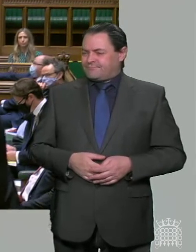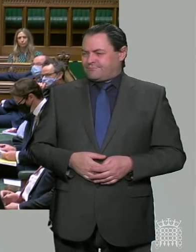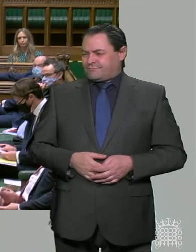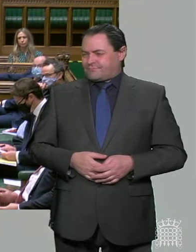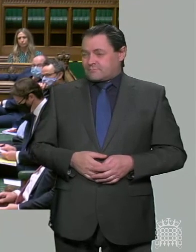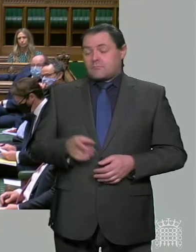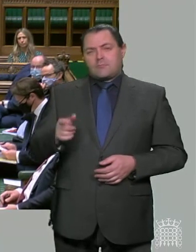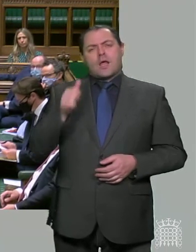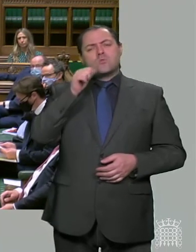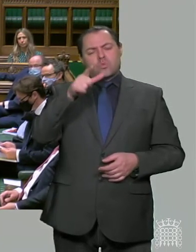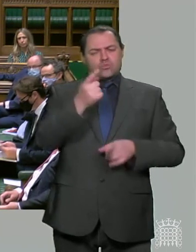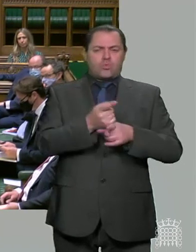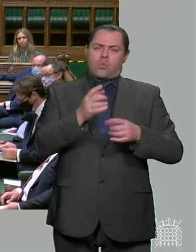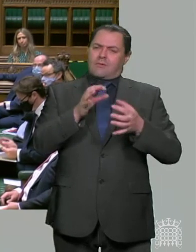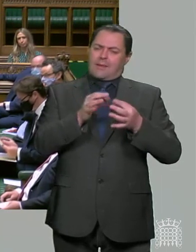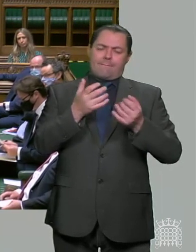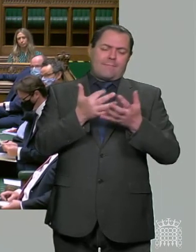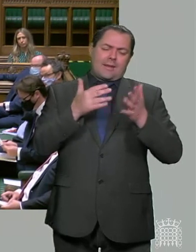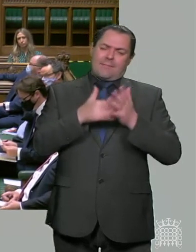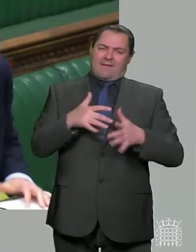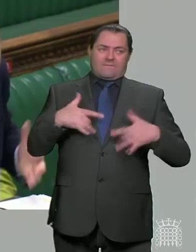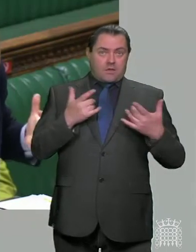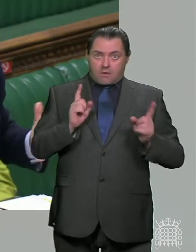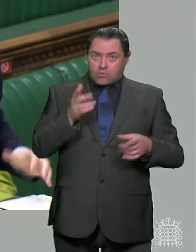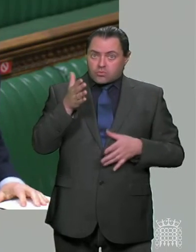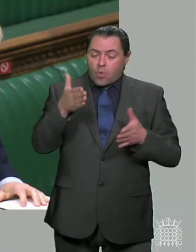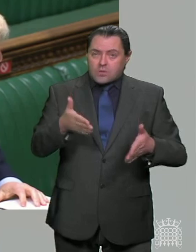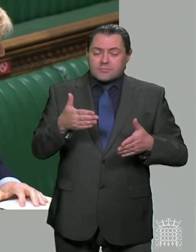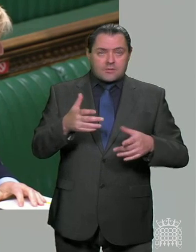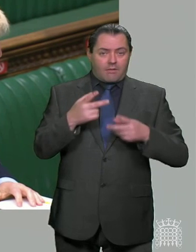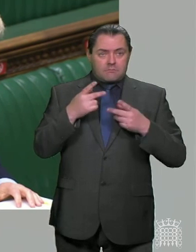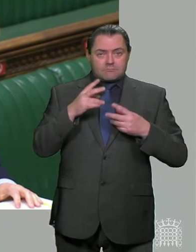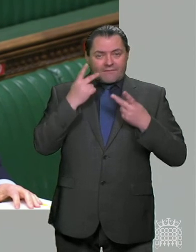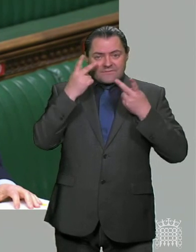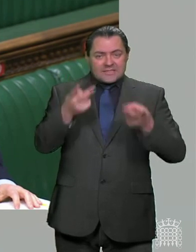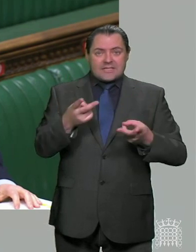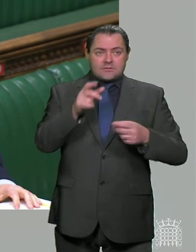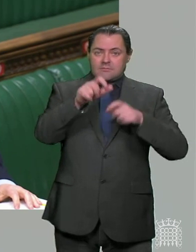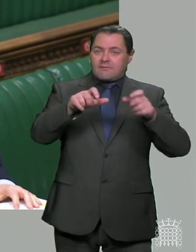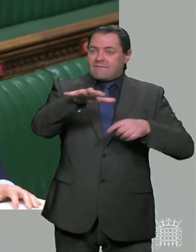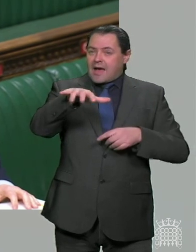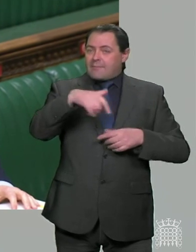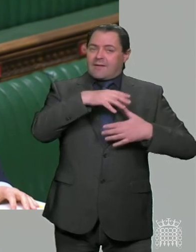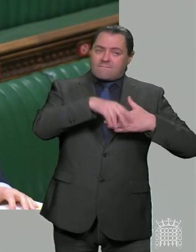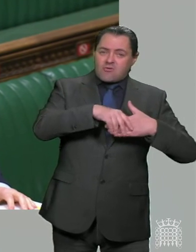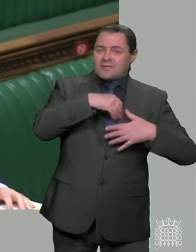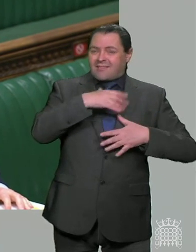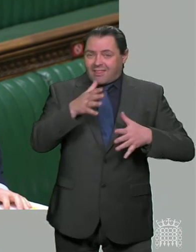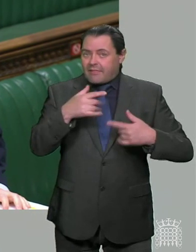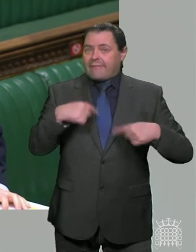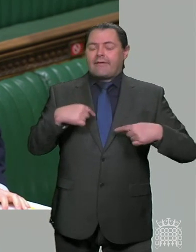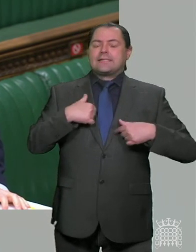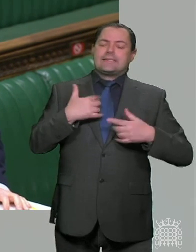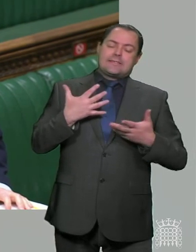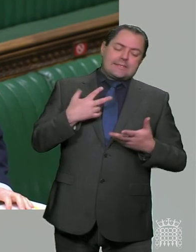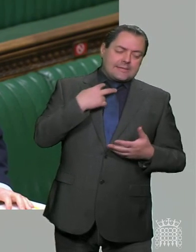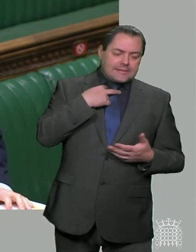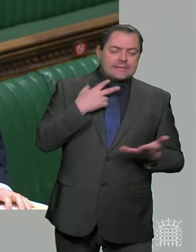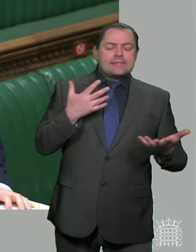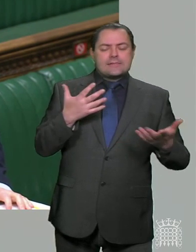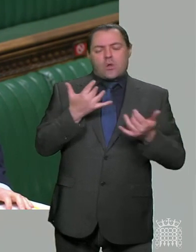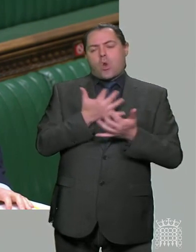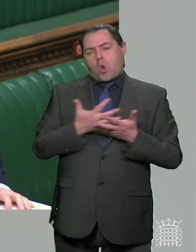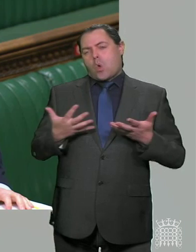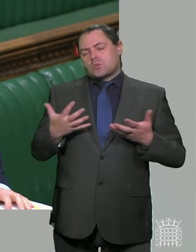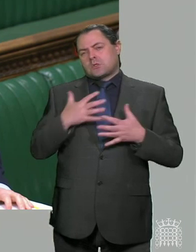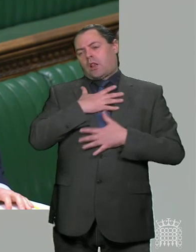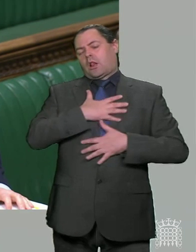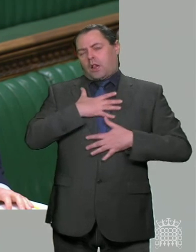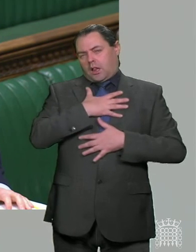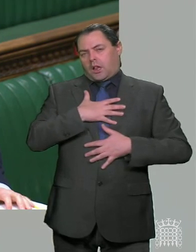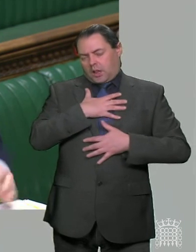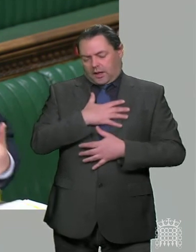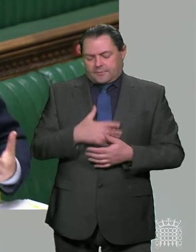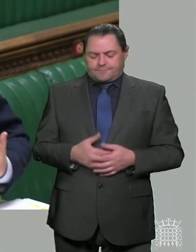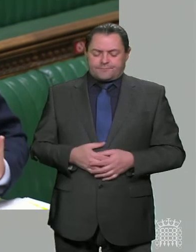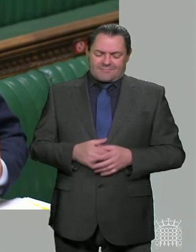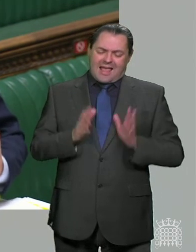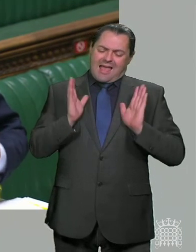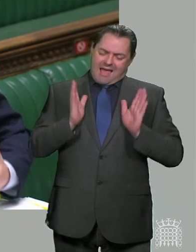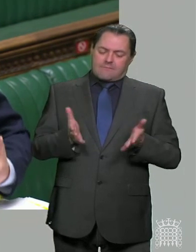I know that my honourable Friend speaks for many millions of people who have wanted to visit loved ones and I know the anguish that they have felt.